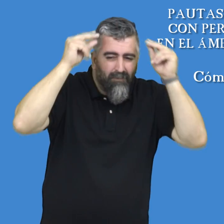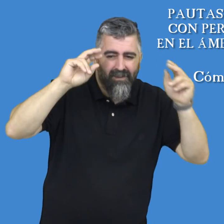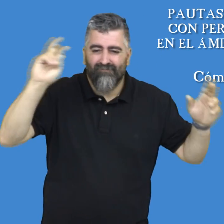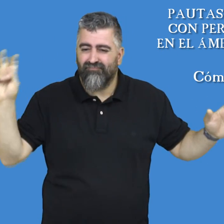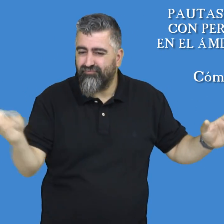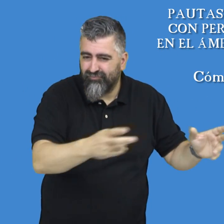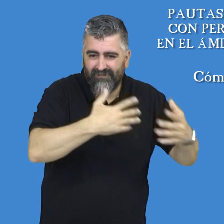etc